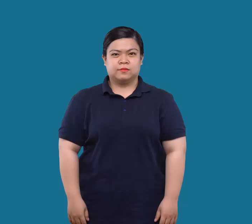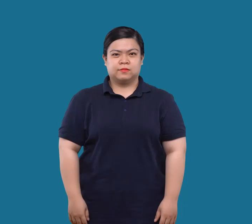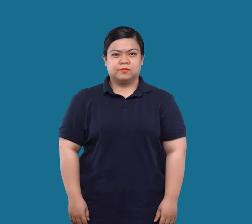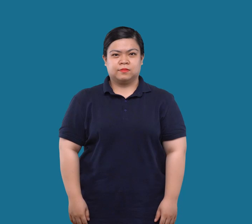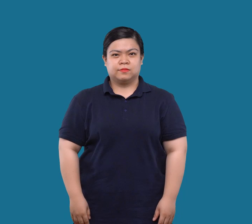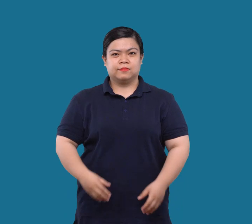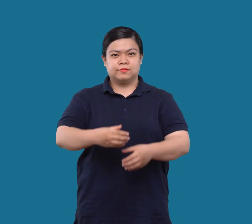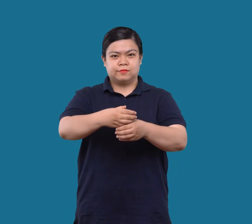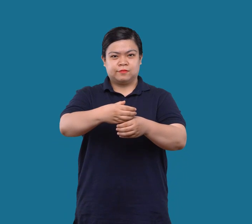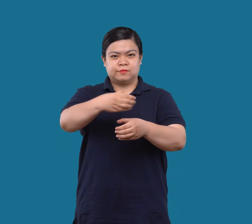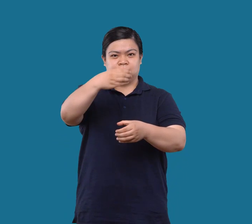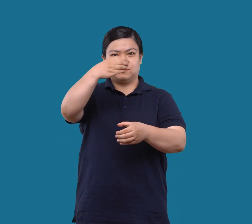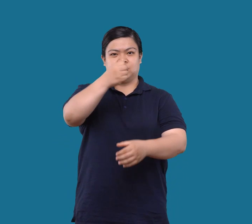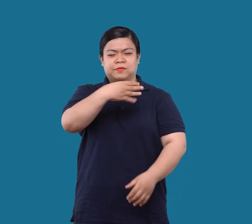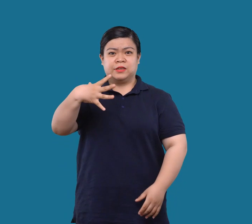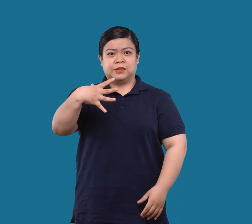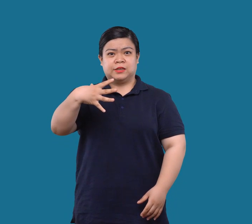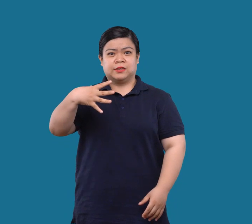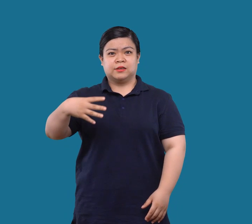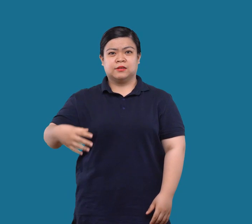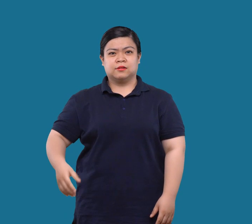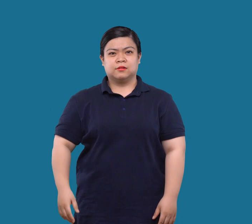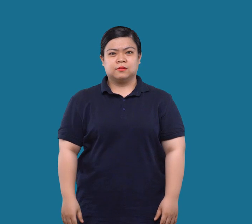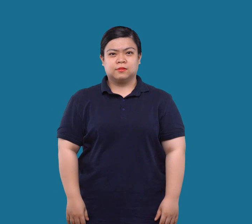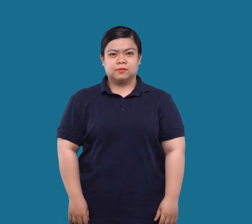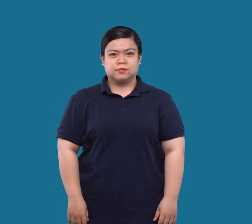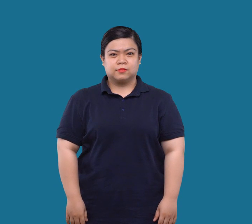cột điện